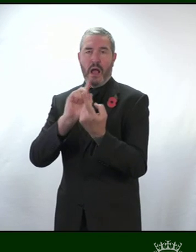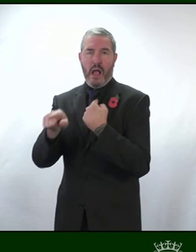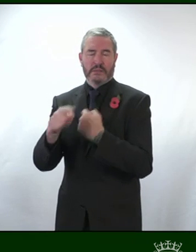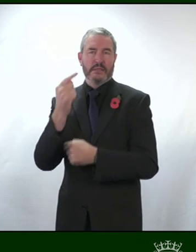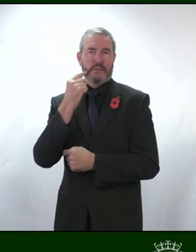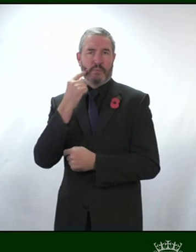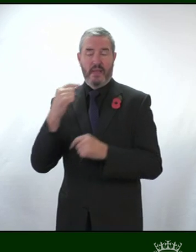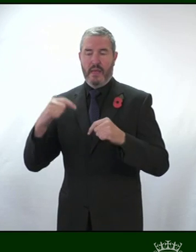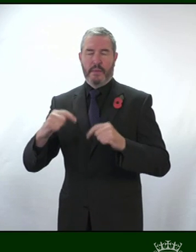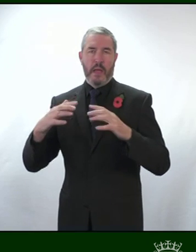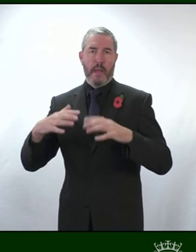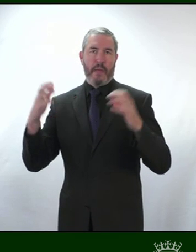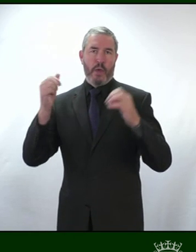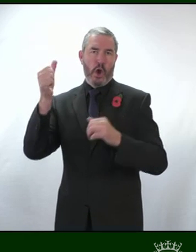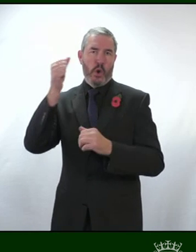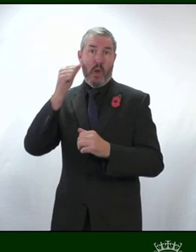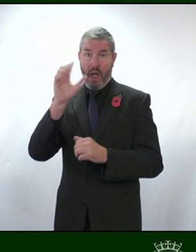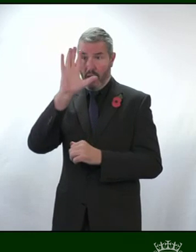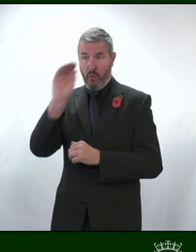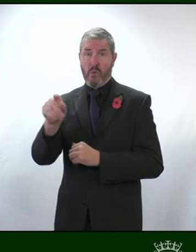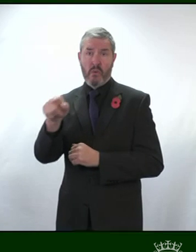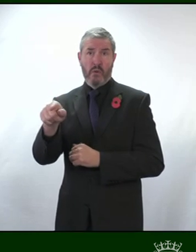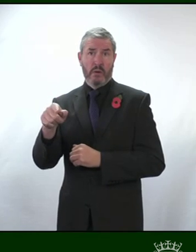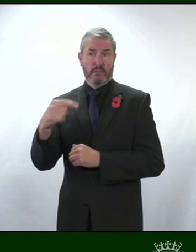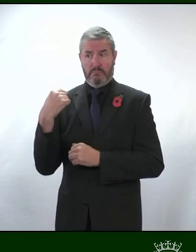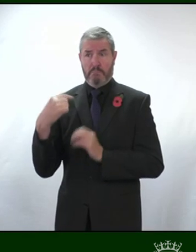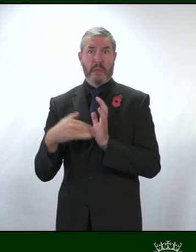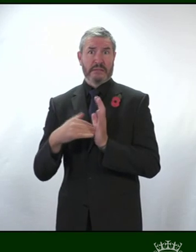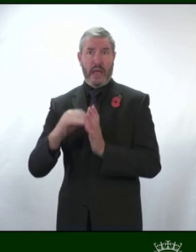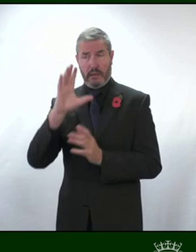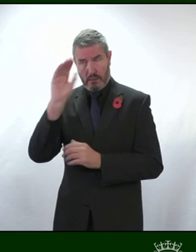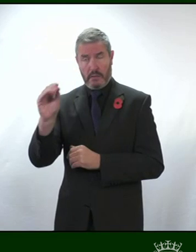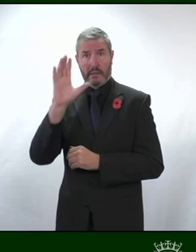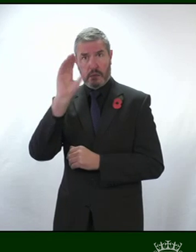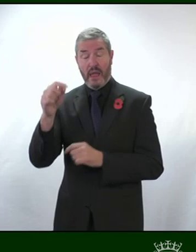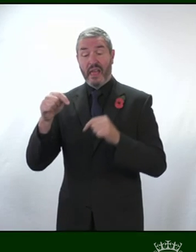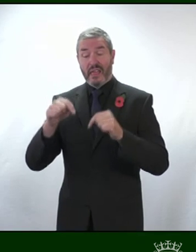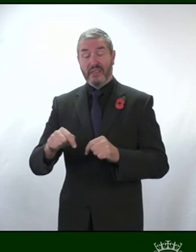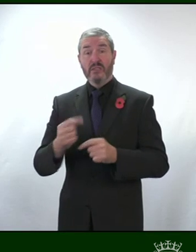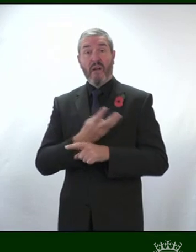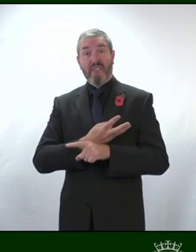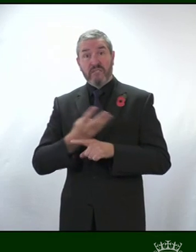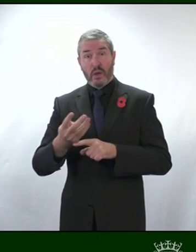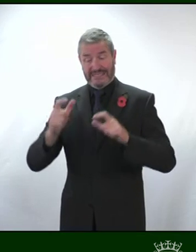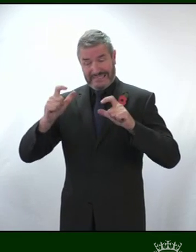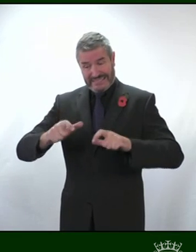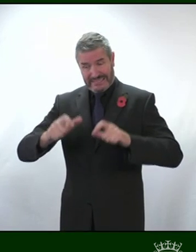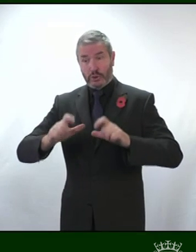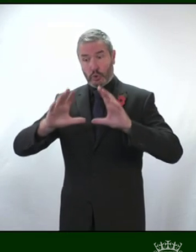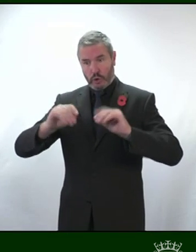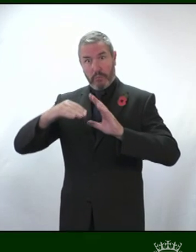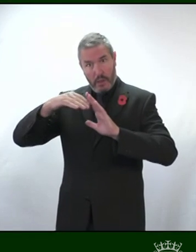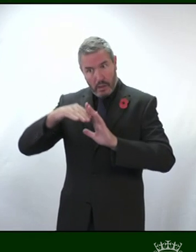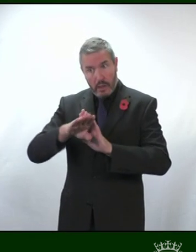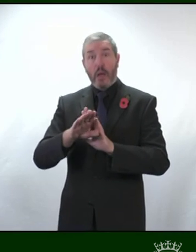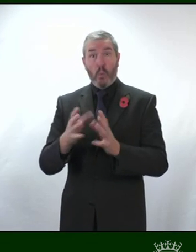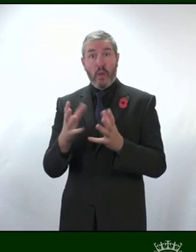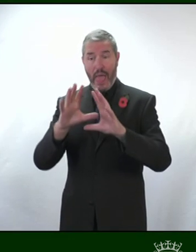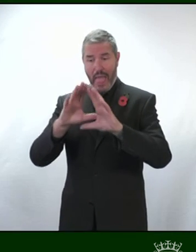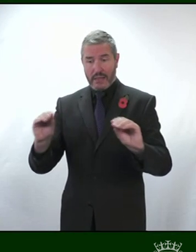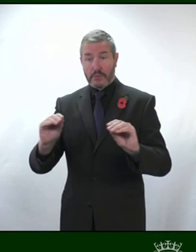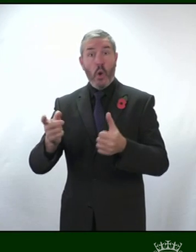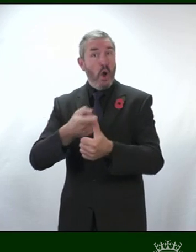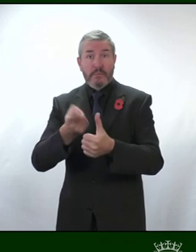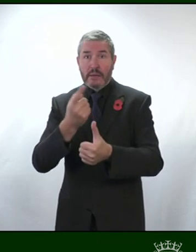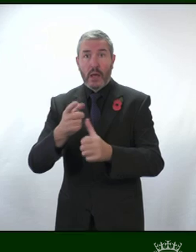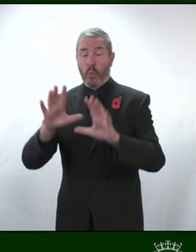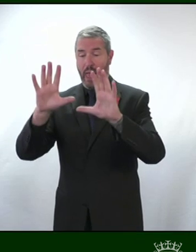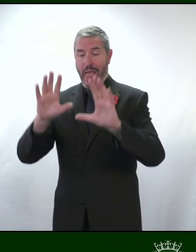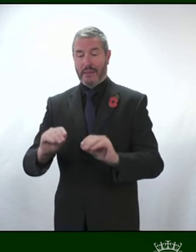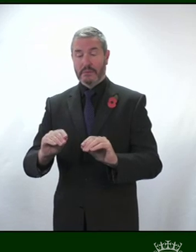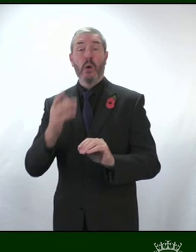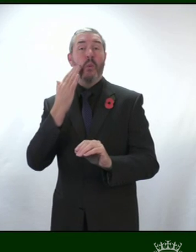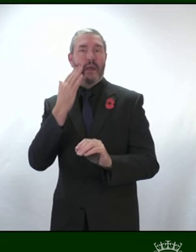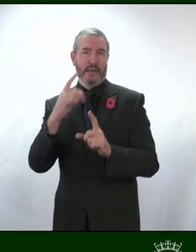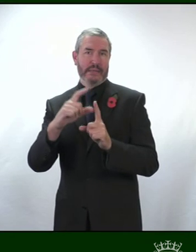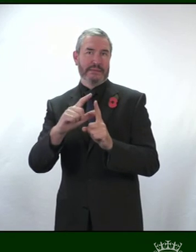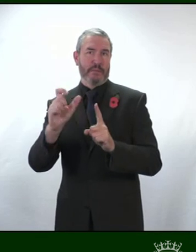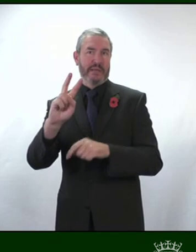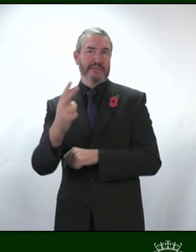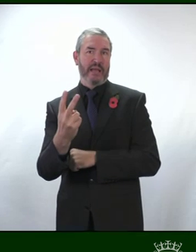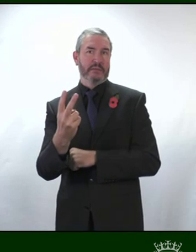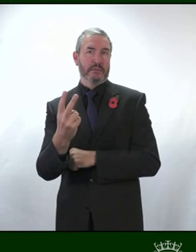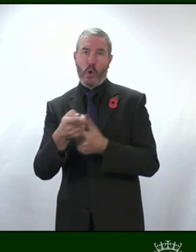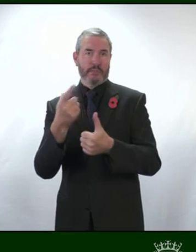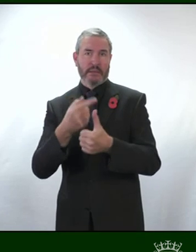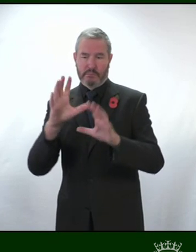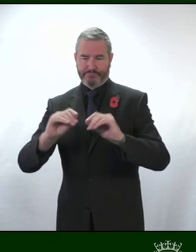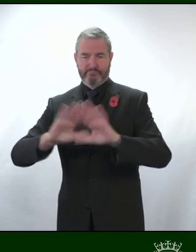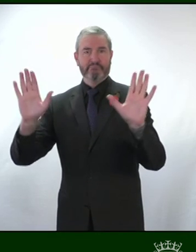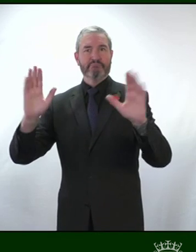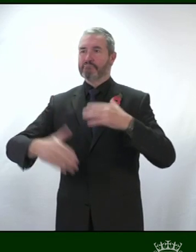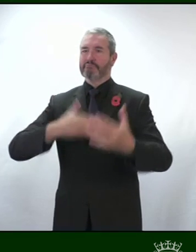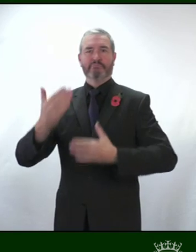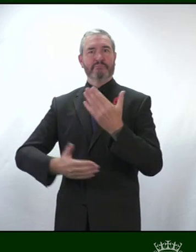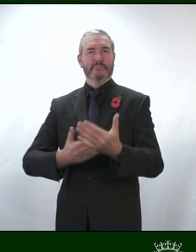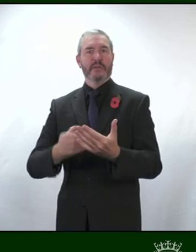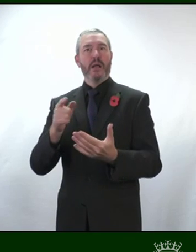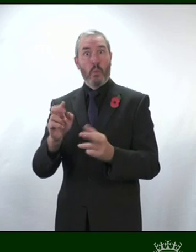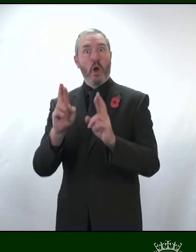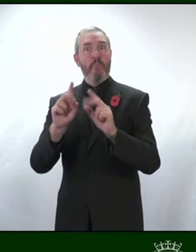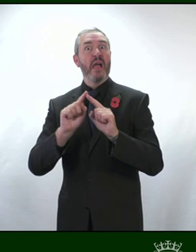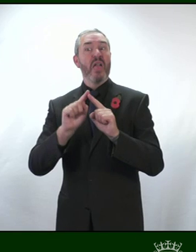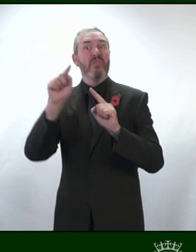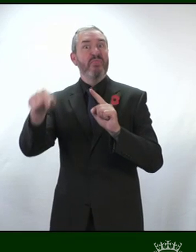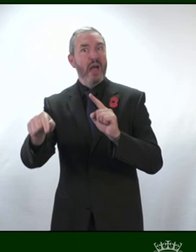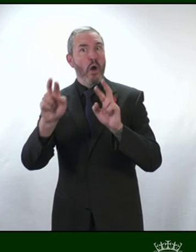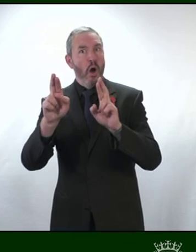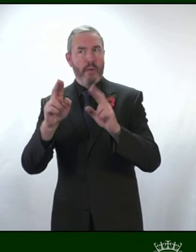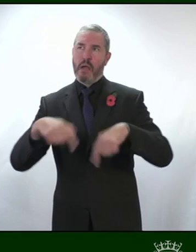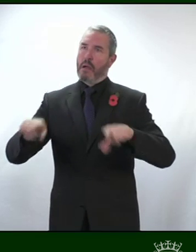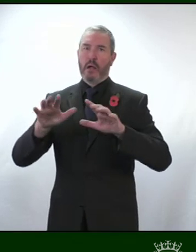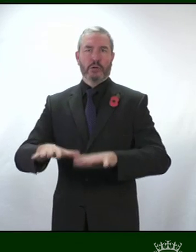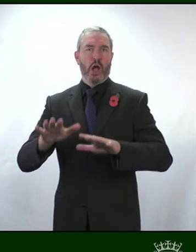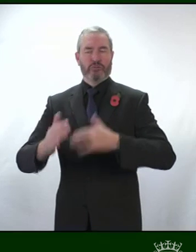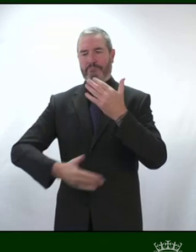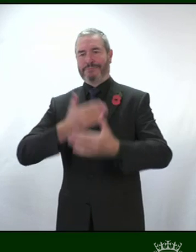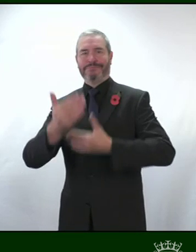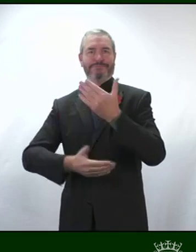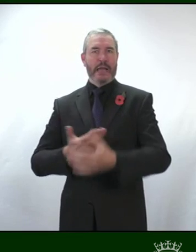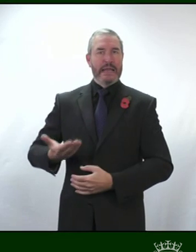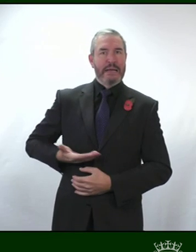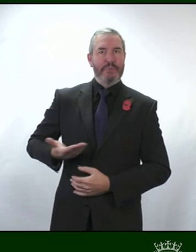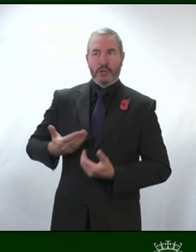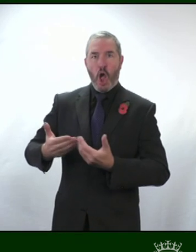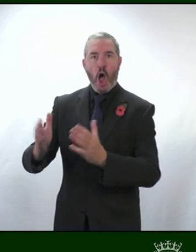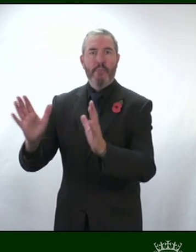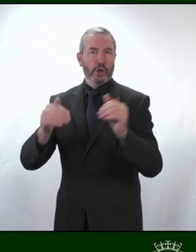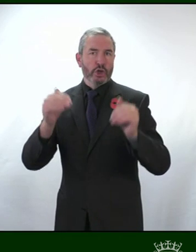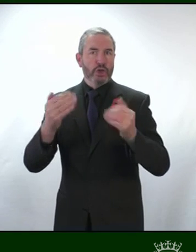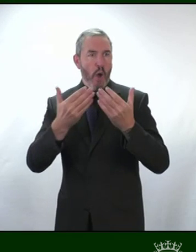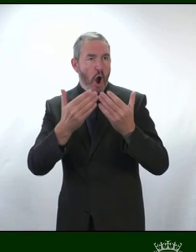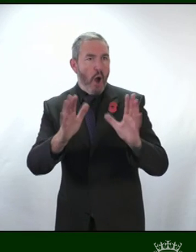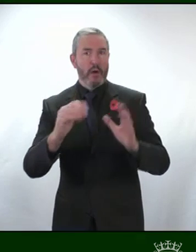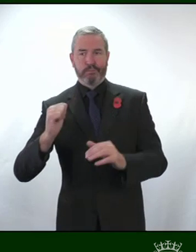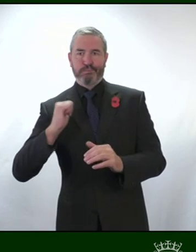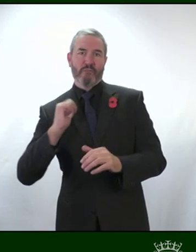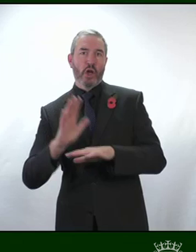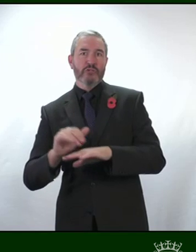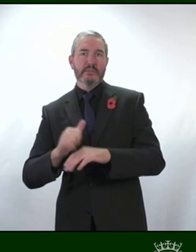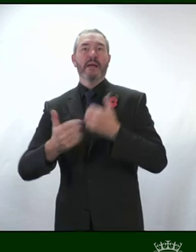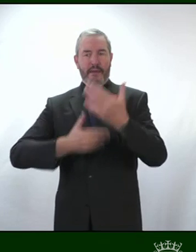As the House knows, and as I informed him repeatedly on Monday, these autumn measures to combat the surge will expire automatically on 2 December, and we will then, I hope very much, be able to get this country going again and get businesses and shops open again in the run-up to Christmas.